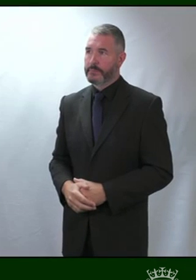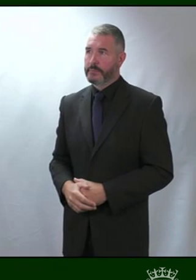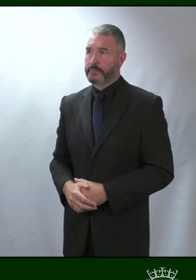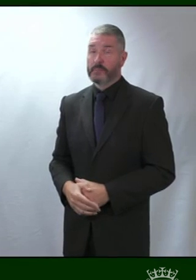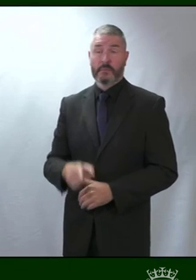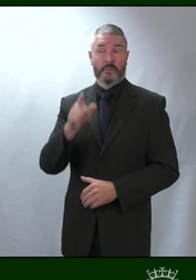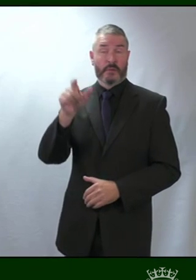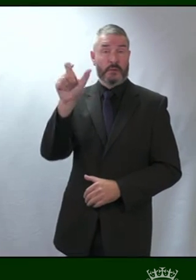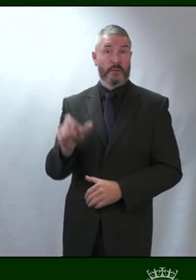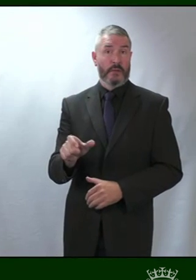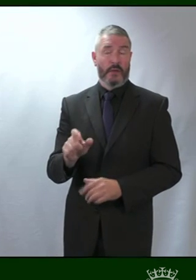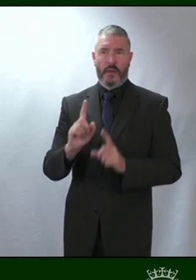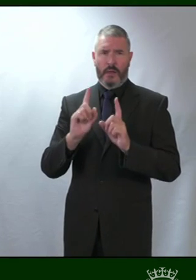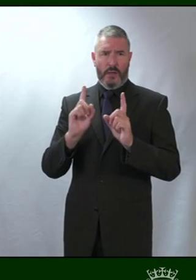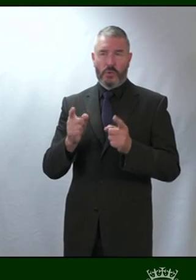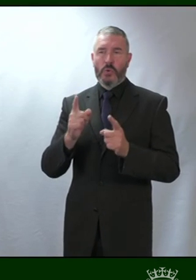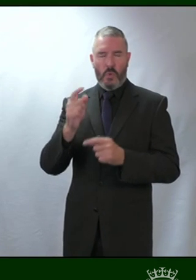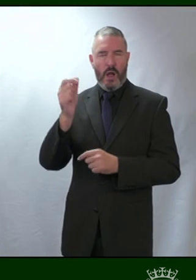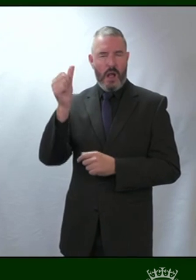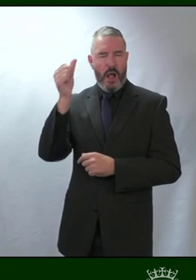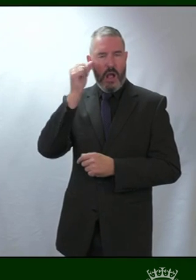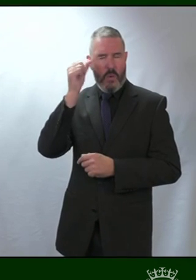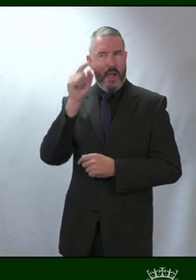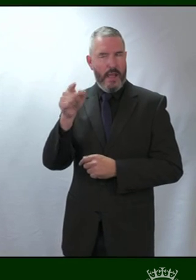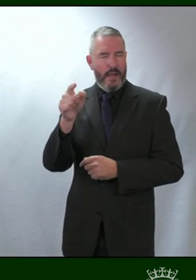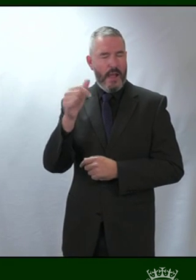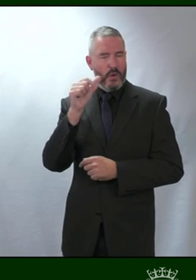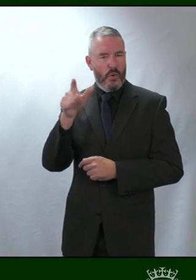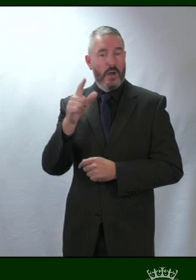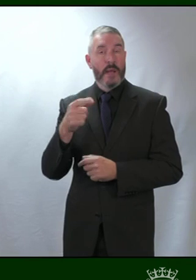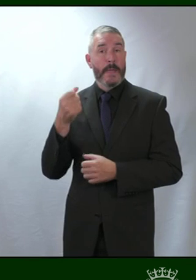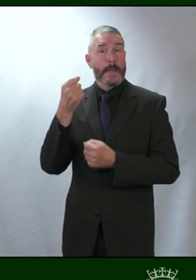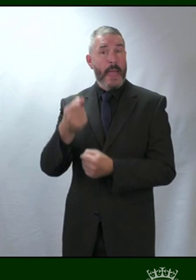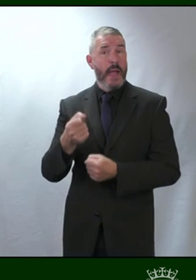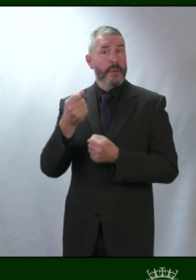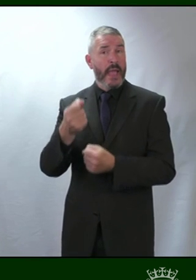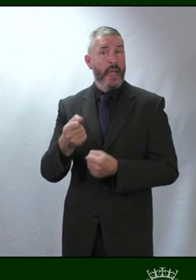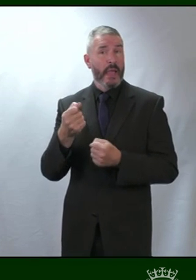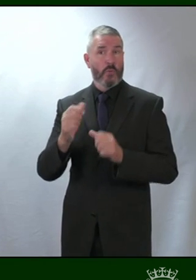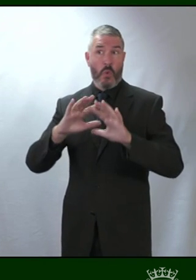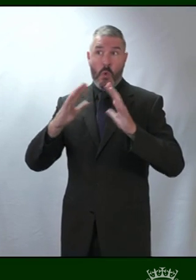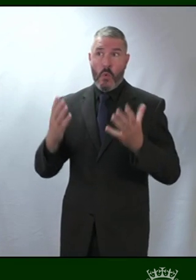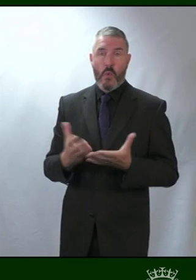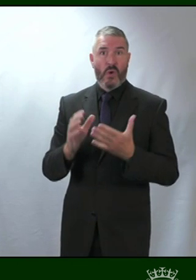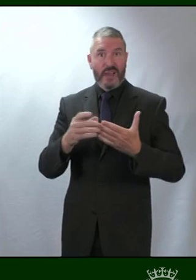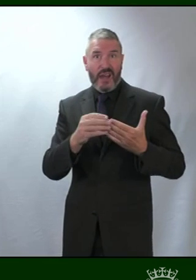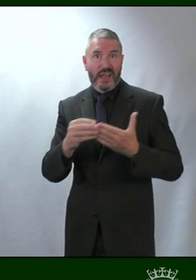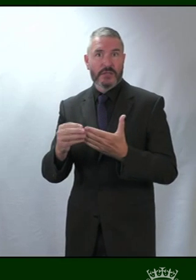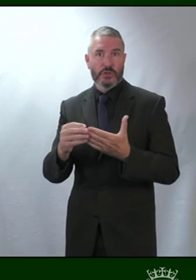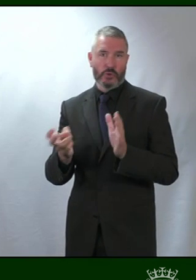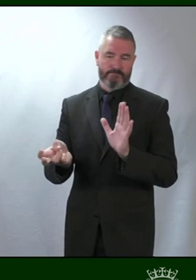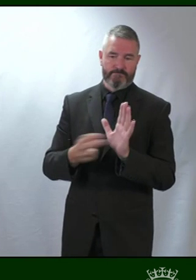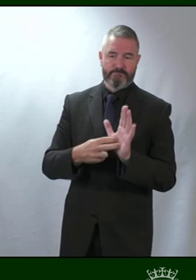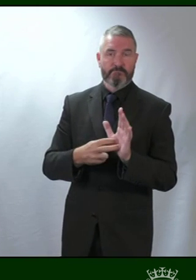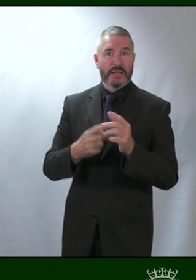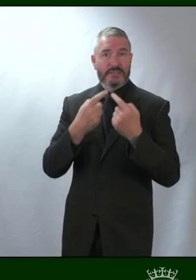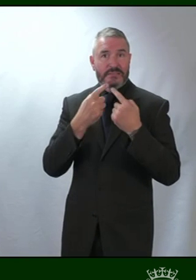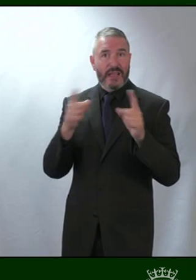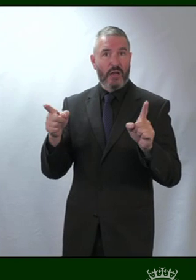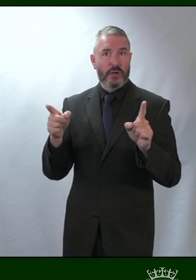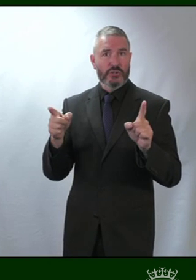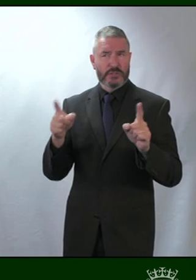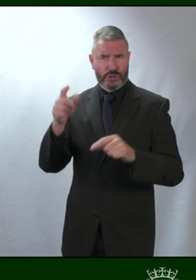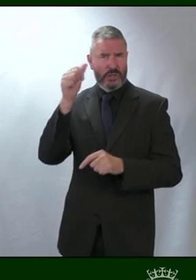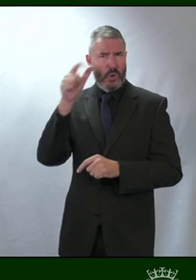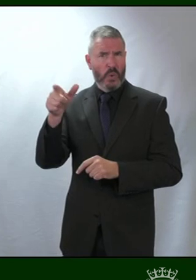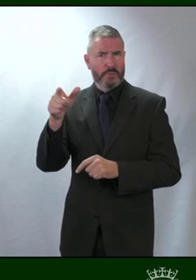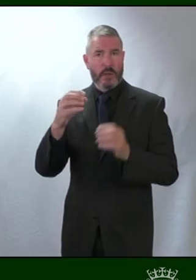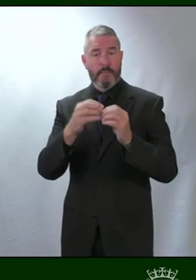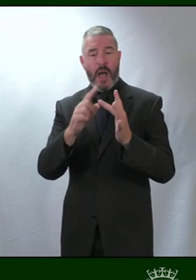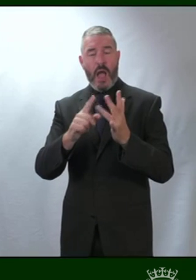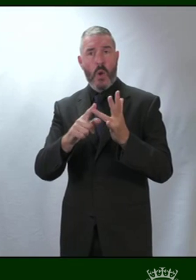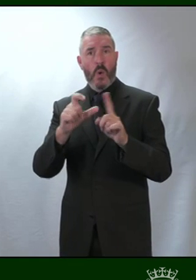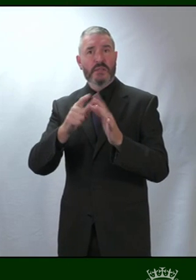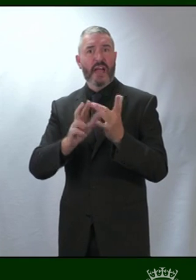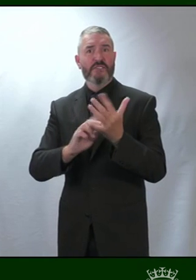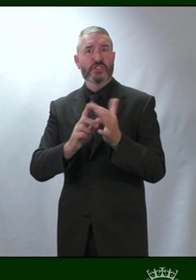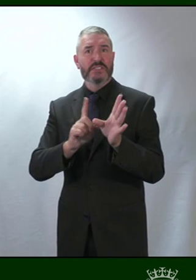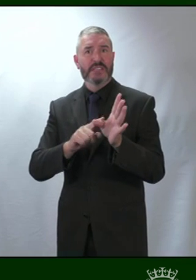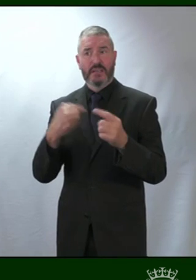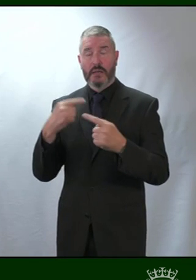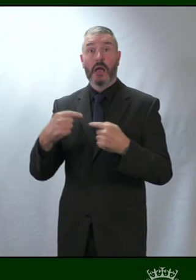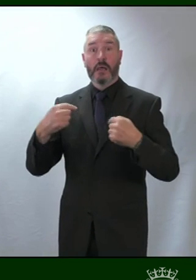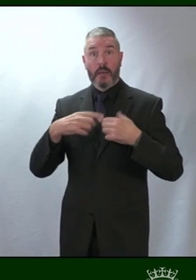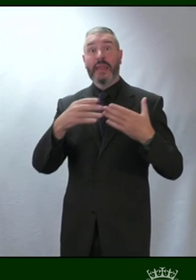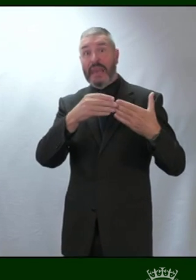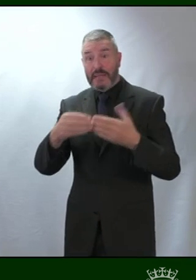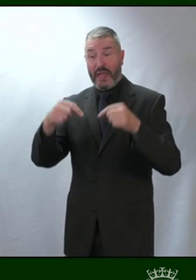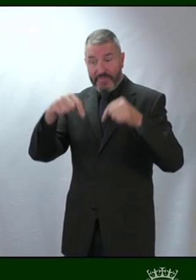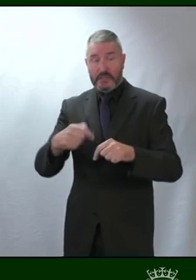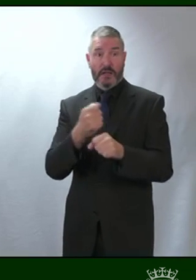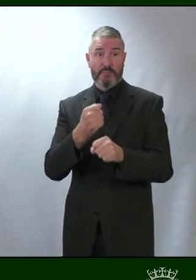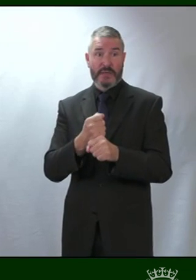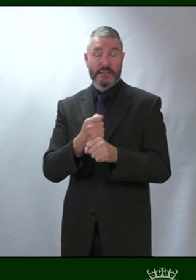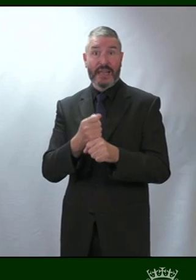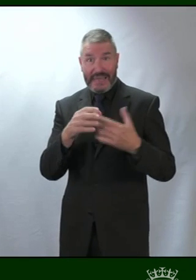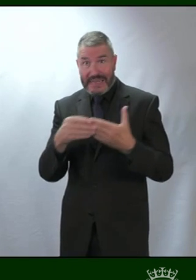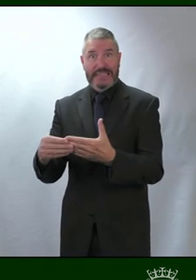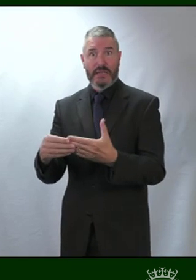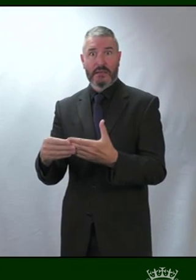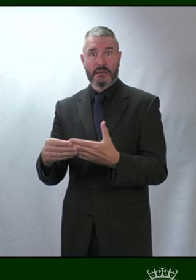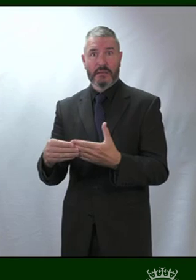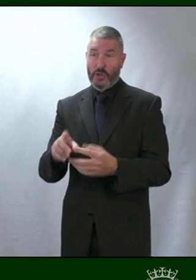The hon. Lady simply cannot be unaware that the campaign to get the world’s leaders to sign up to a leaders’ declaration on biodiversity has been led over the past few weeks by this Government.